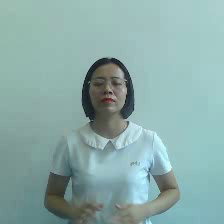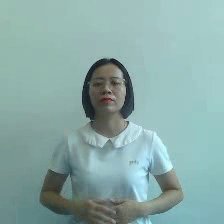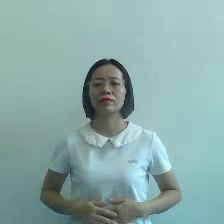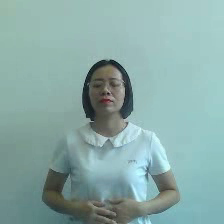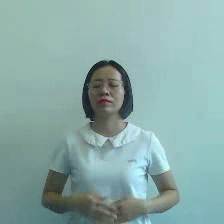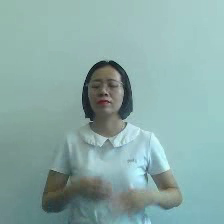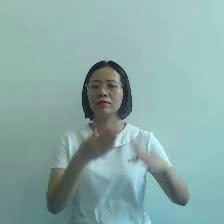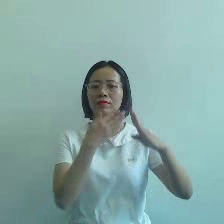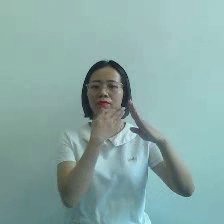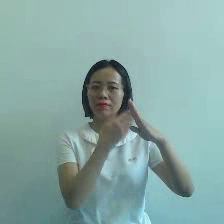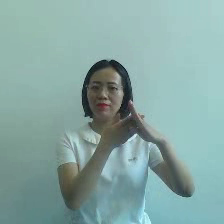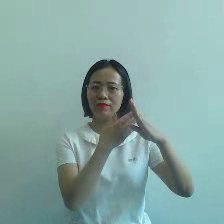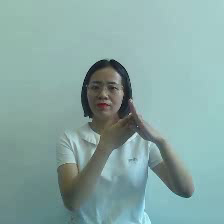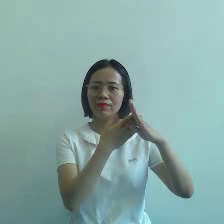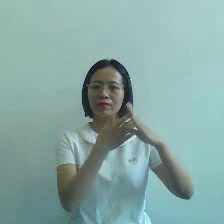Trường học